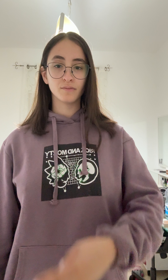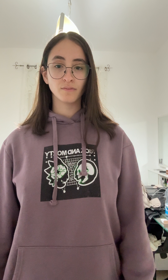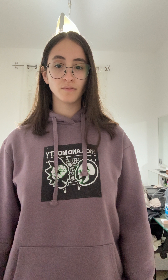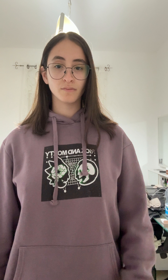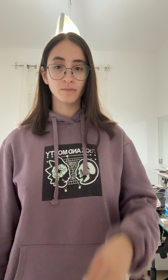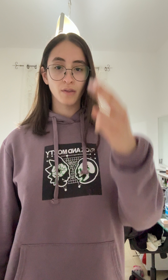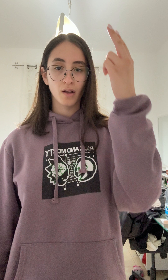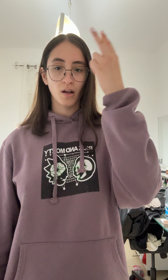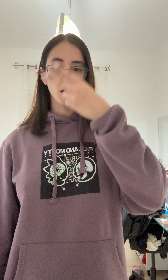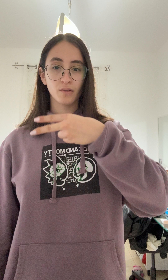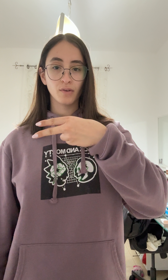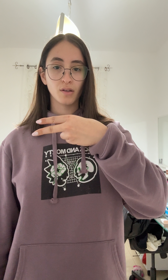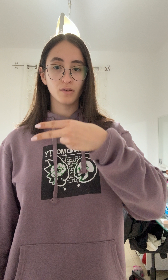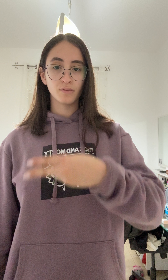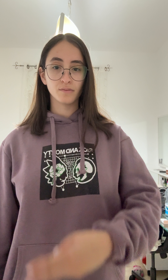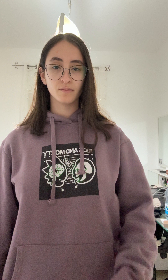להבין